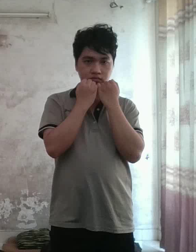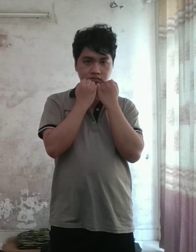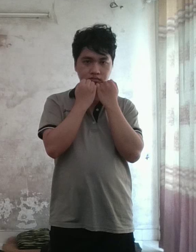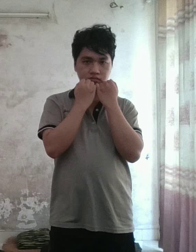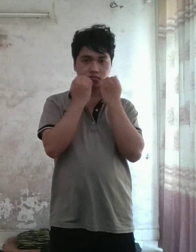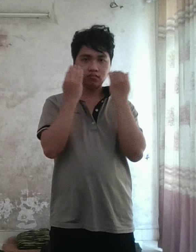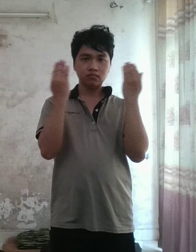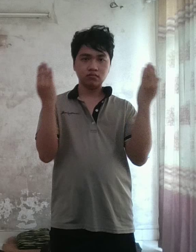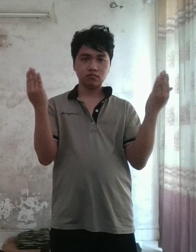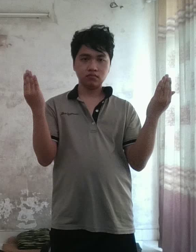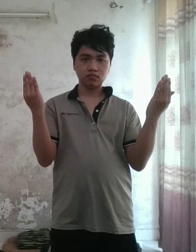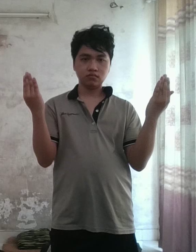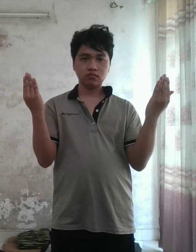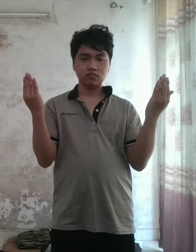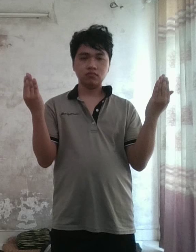cam on